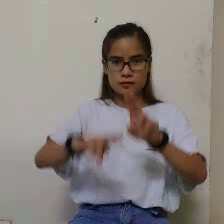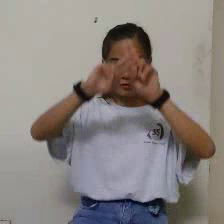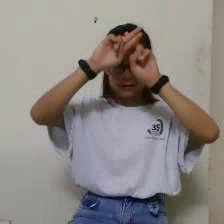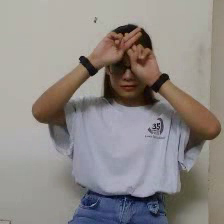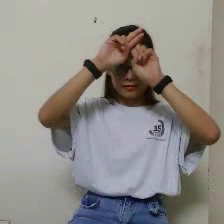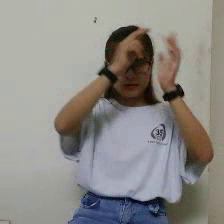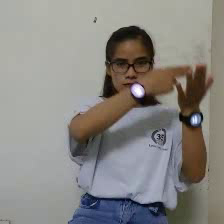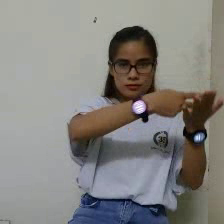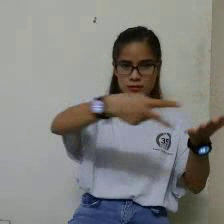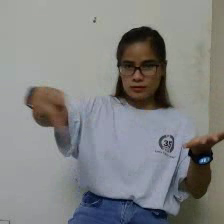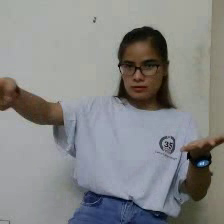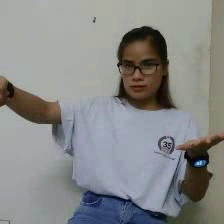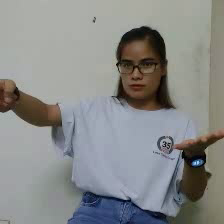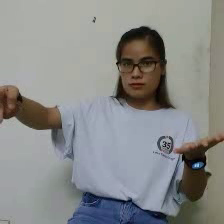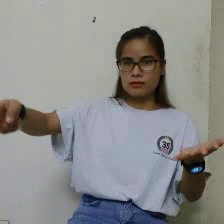Xuất viện